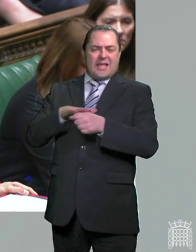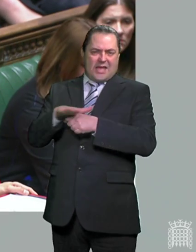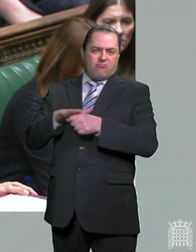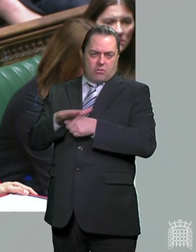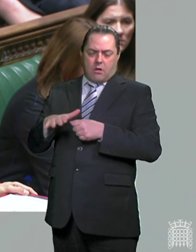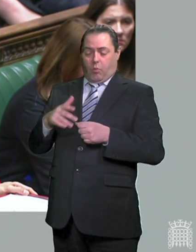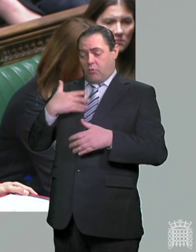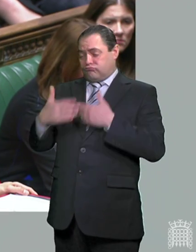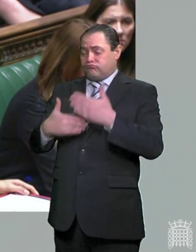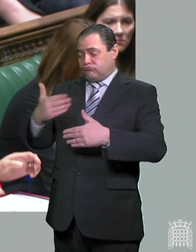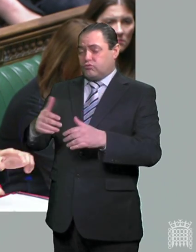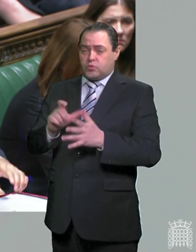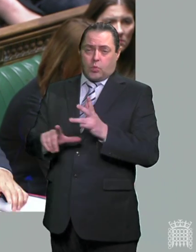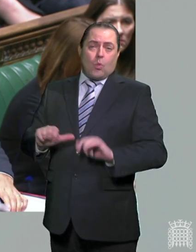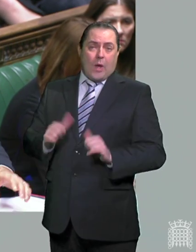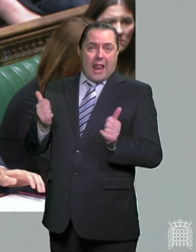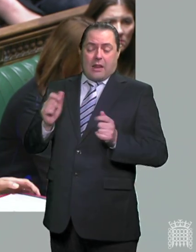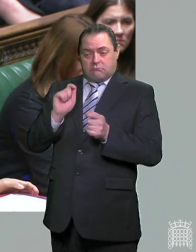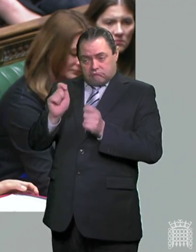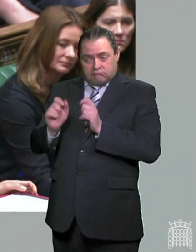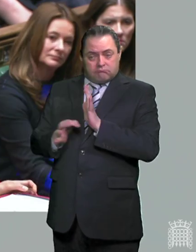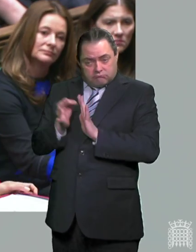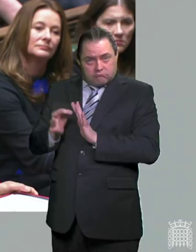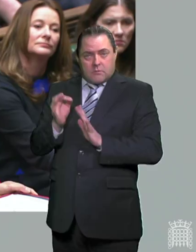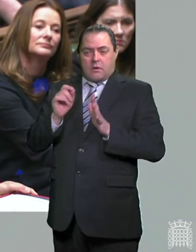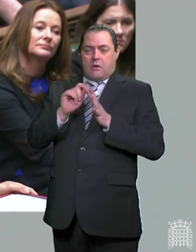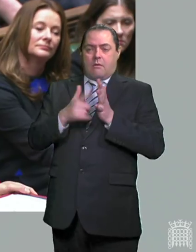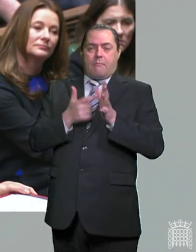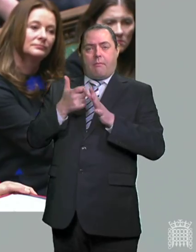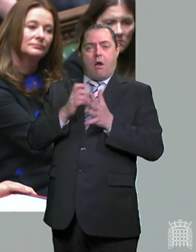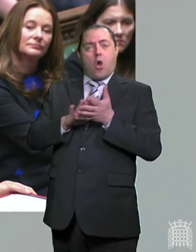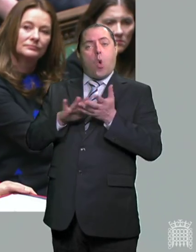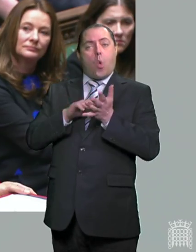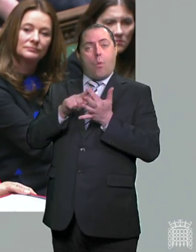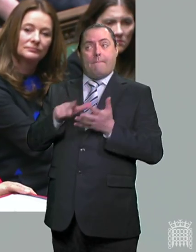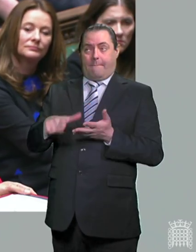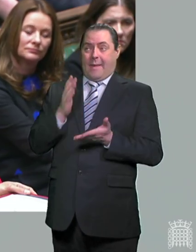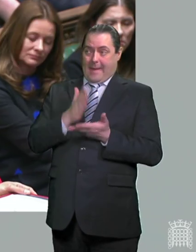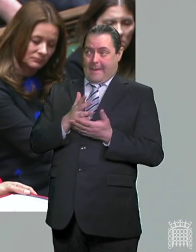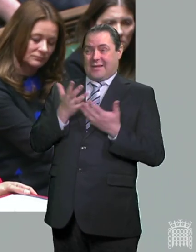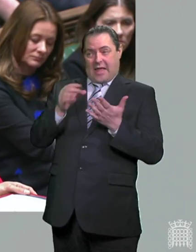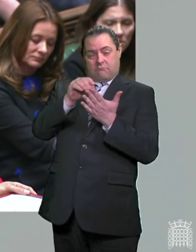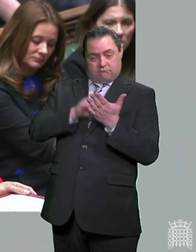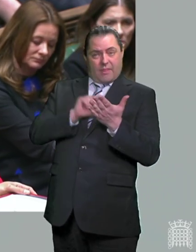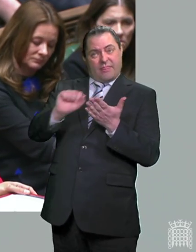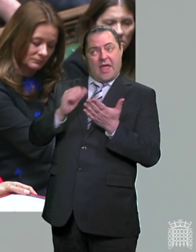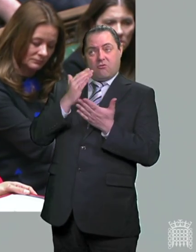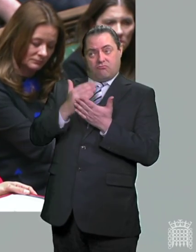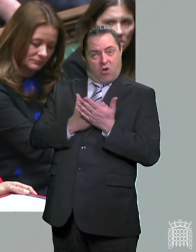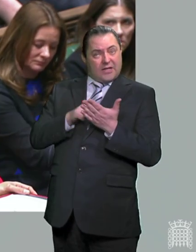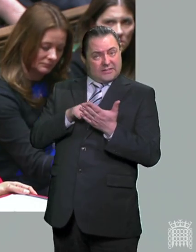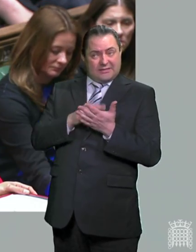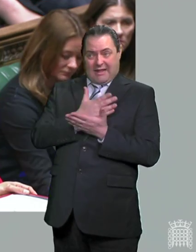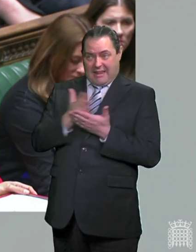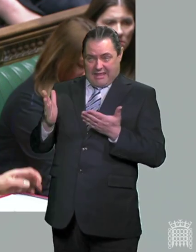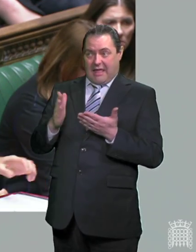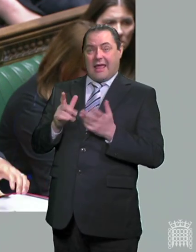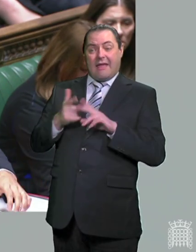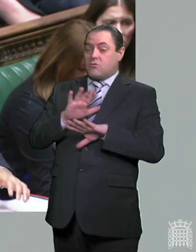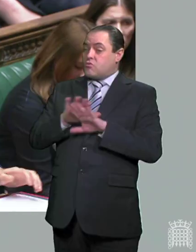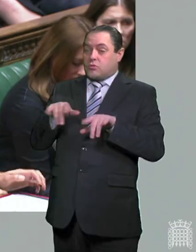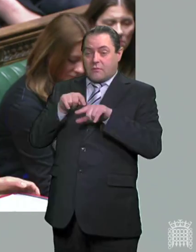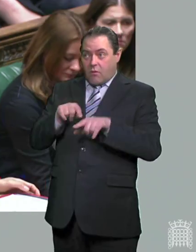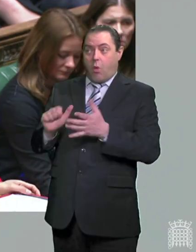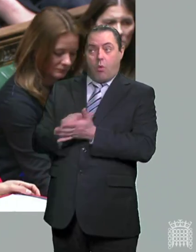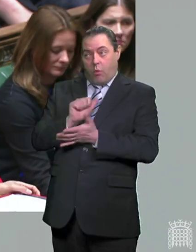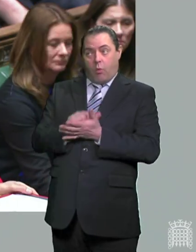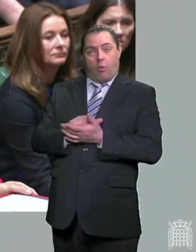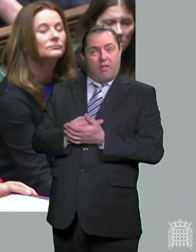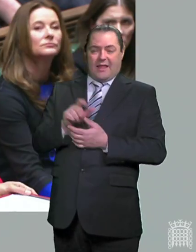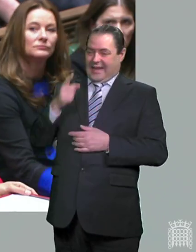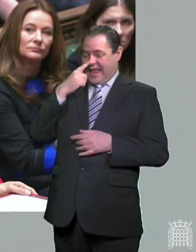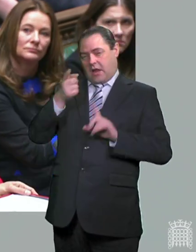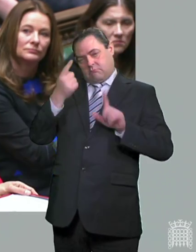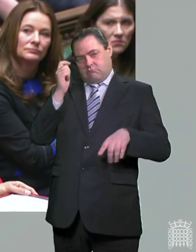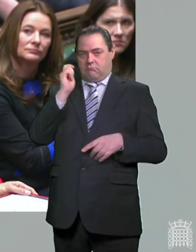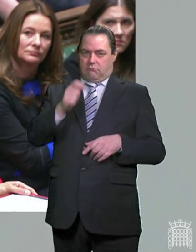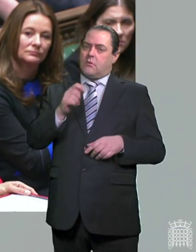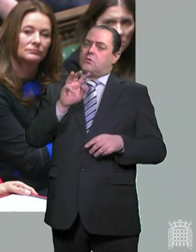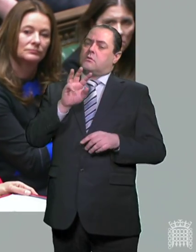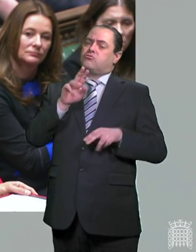We are making progress in implementing changes. Park home owners’ rights are now codified in writing with the site owner, and should those obligations not be met, residents can take site owners to a tribunal.